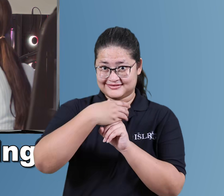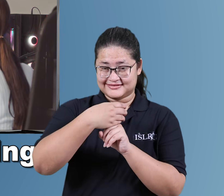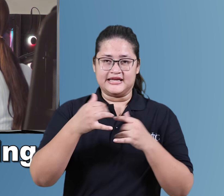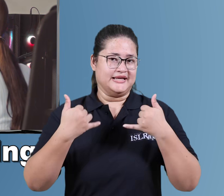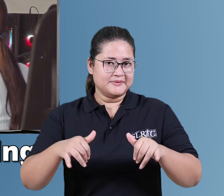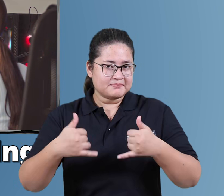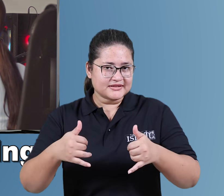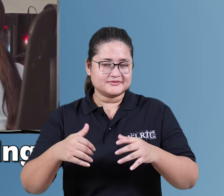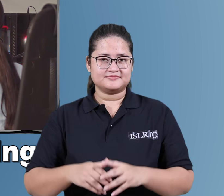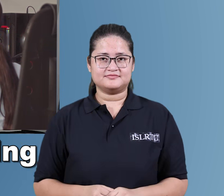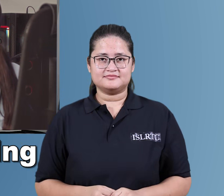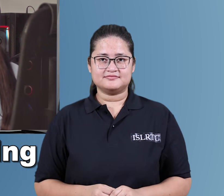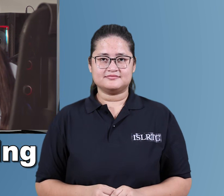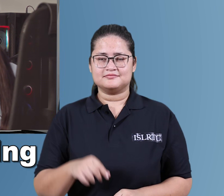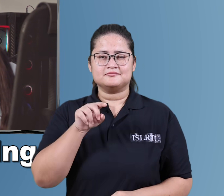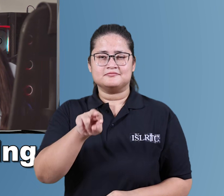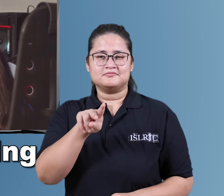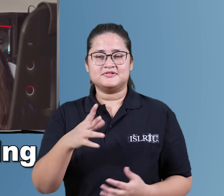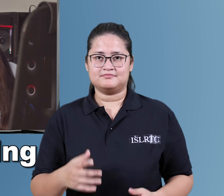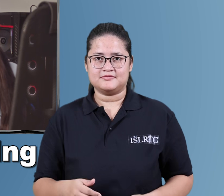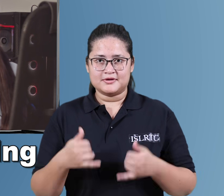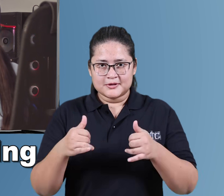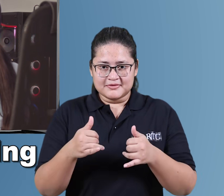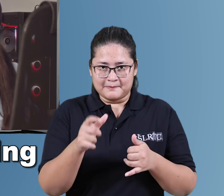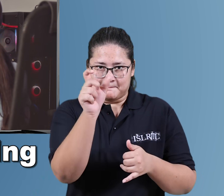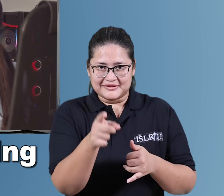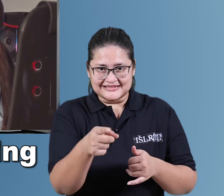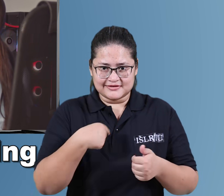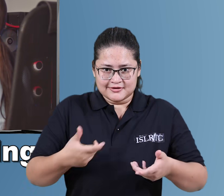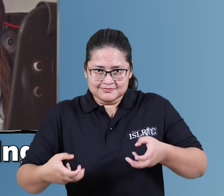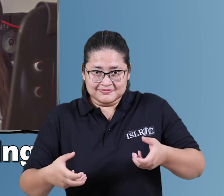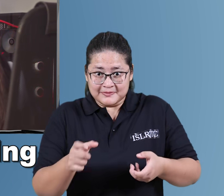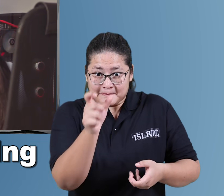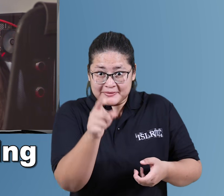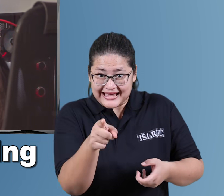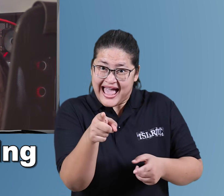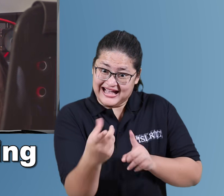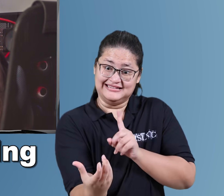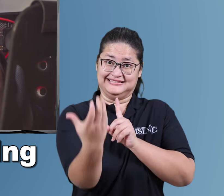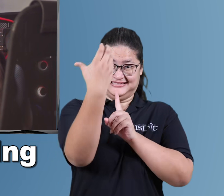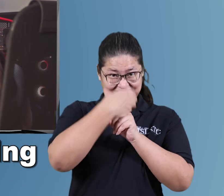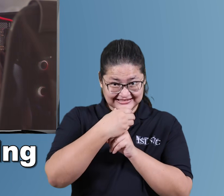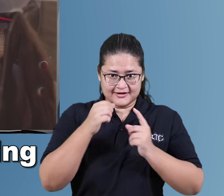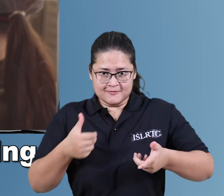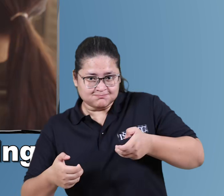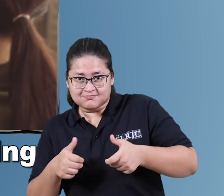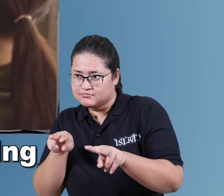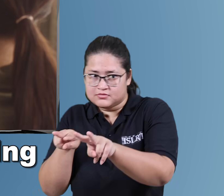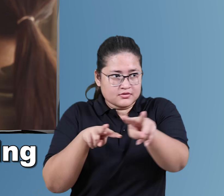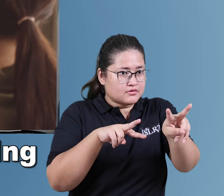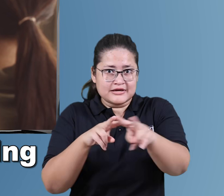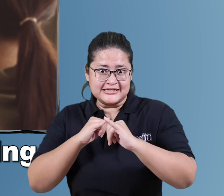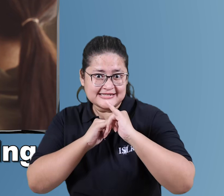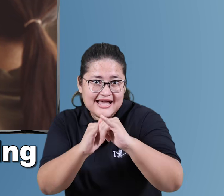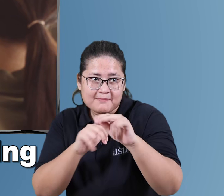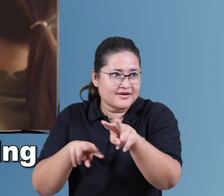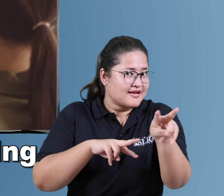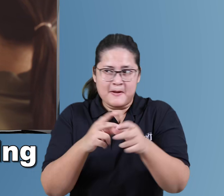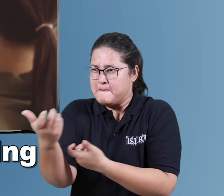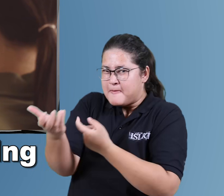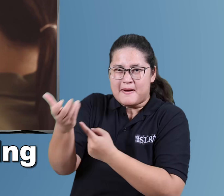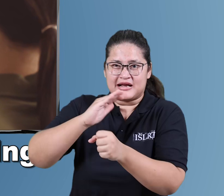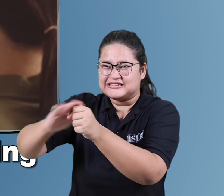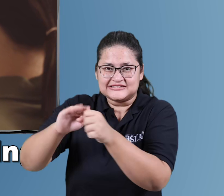RPG A game where players assume the roles of characters and engage in adventures.